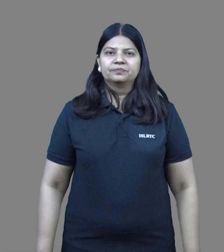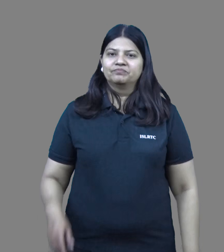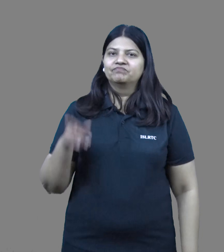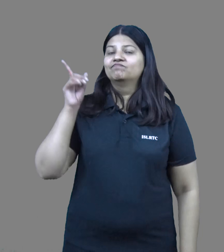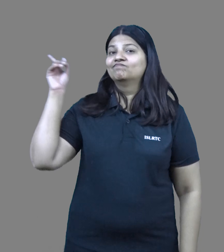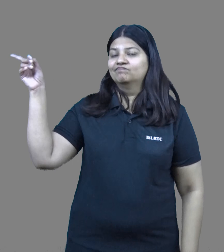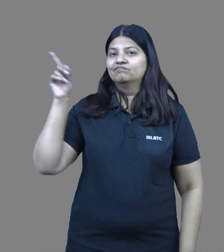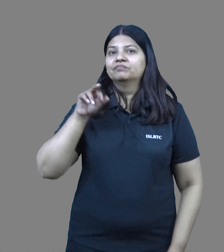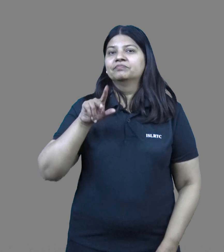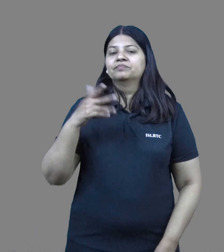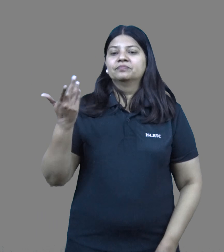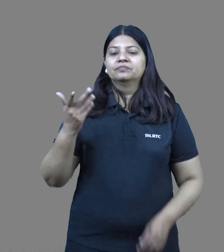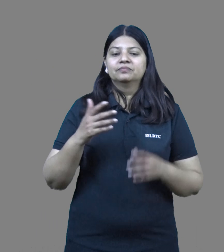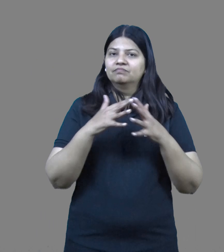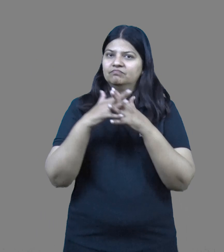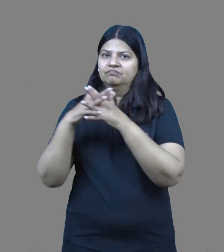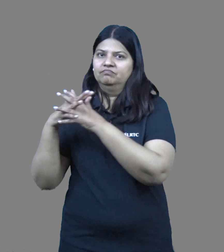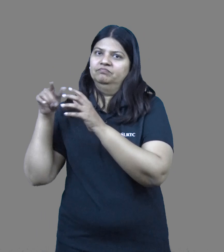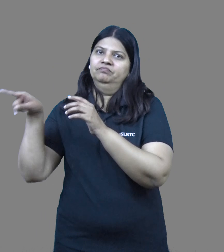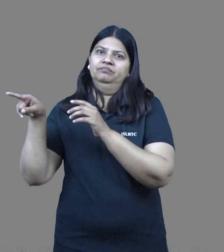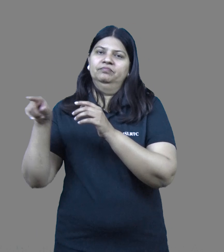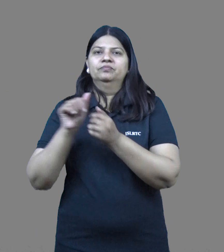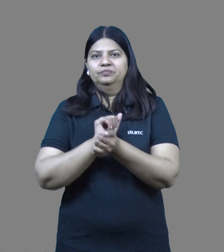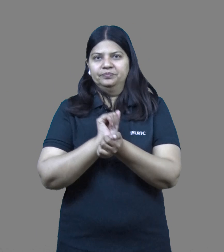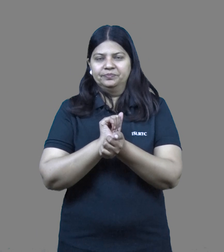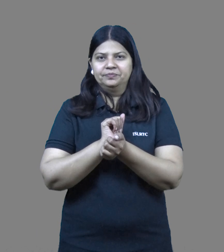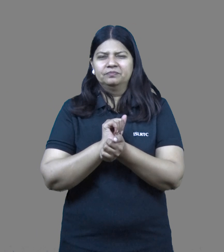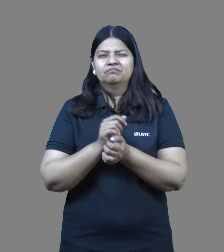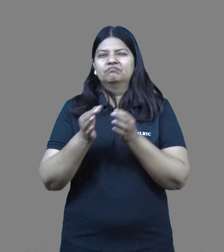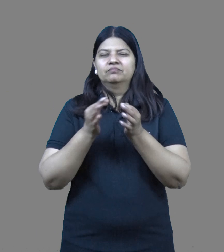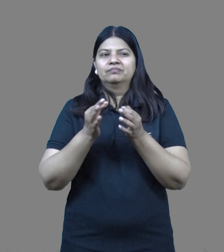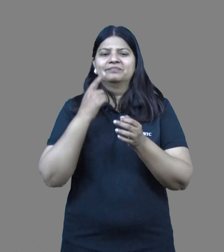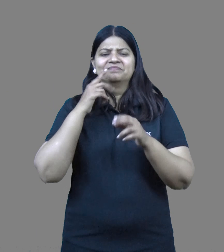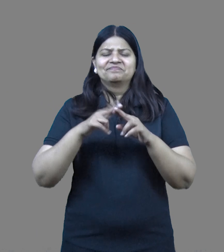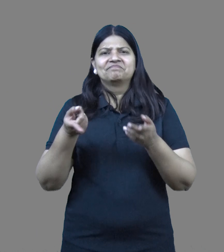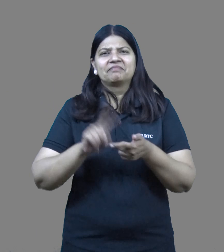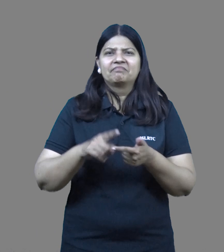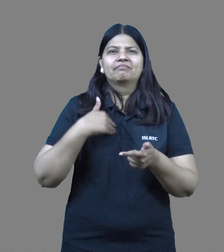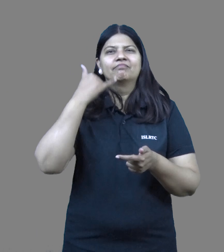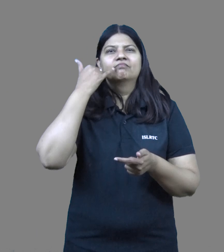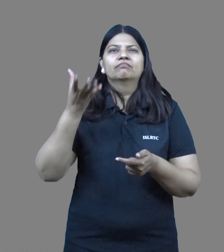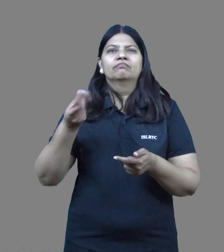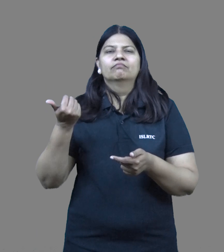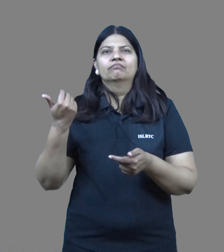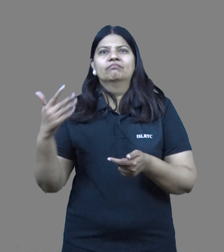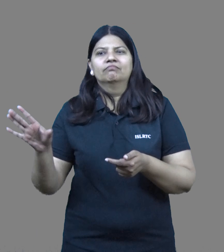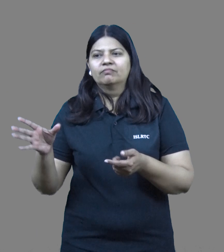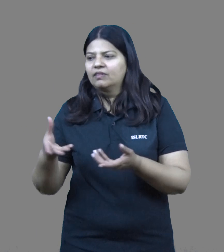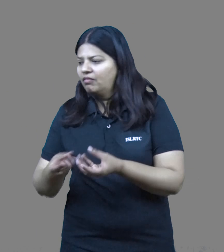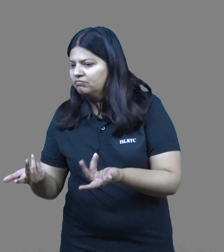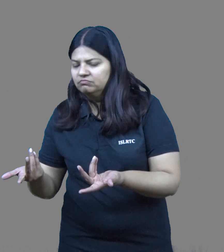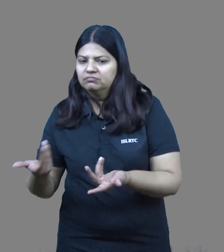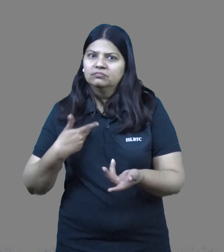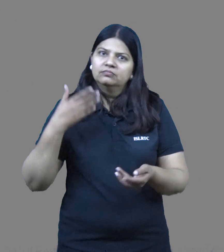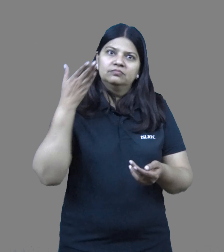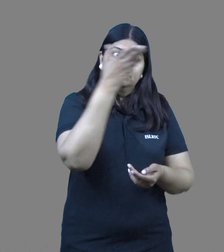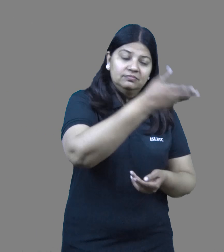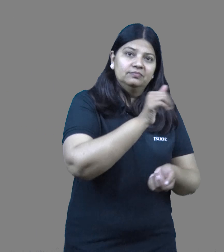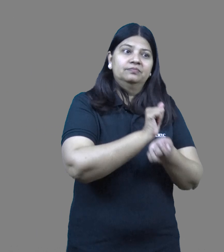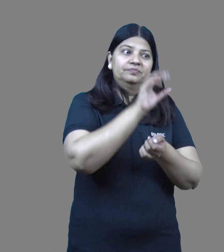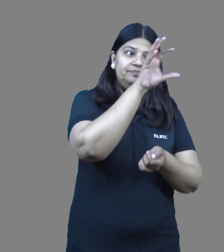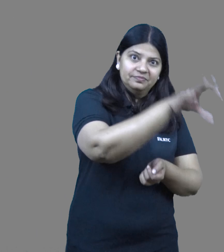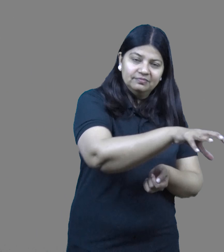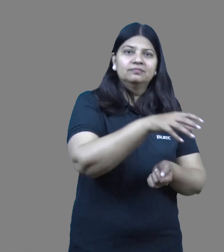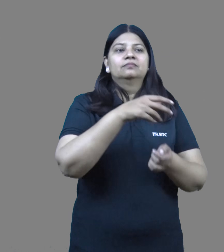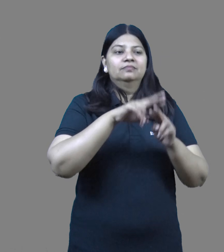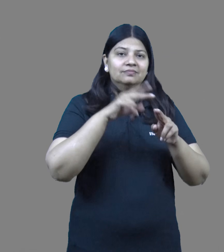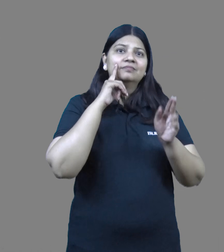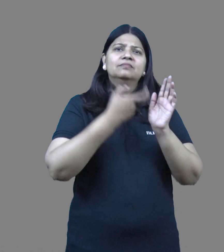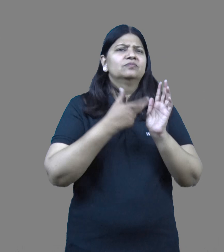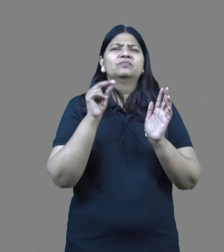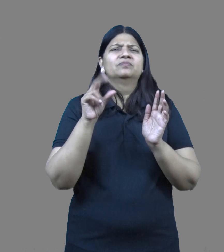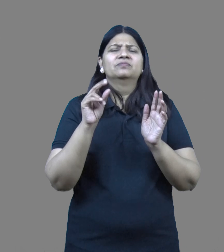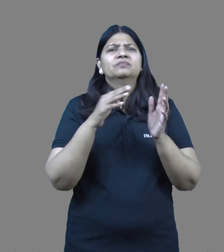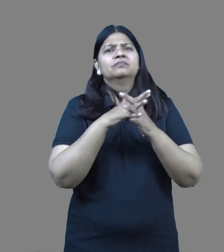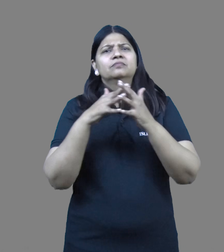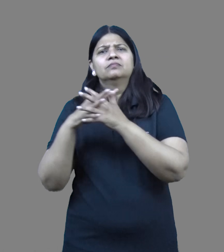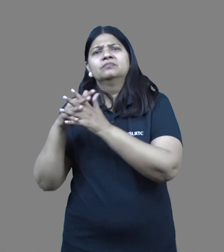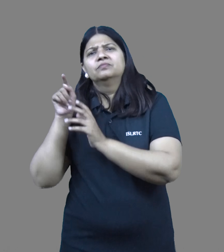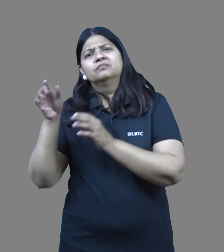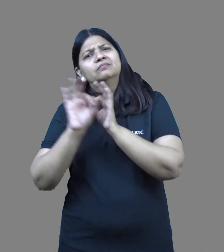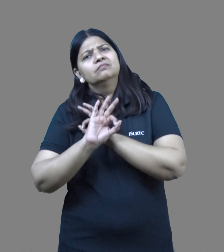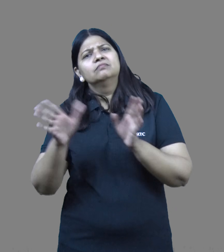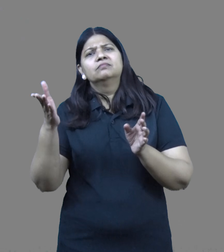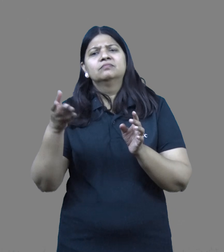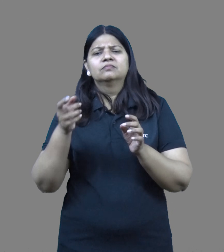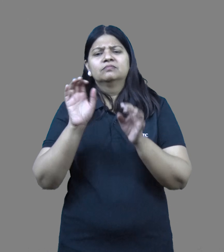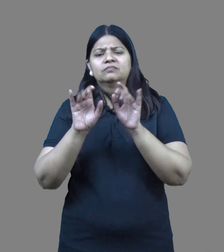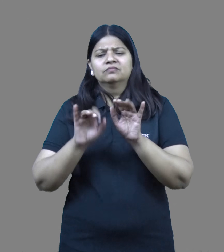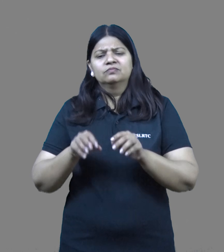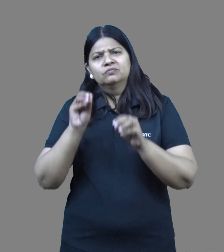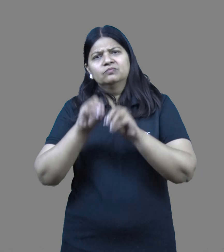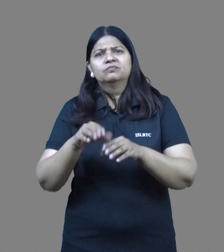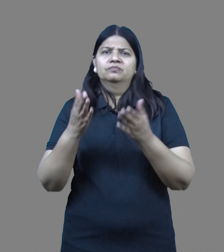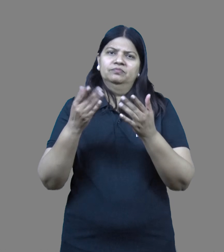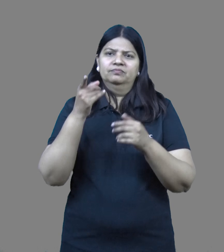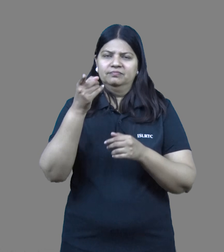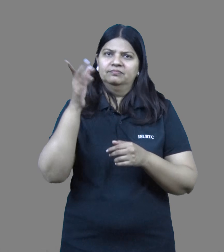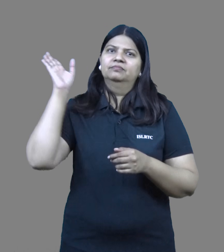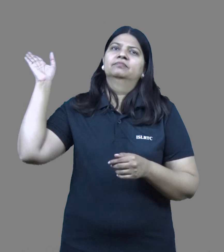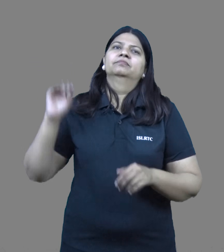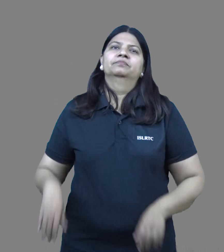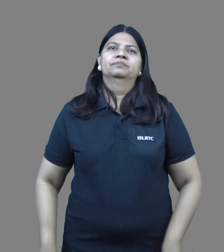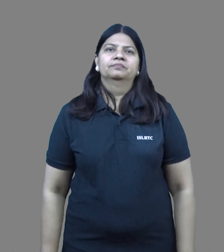Digital Police